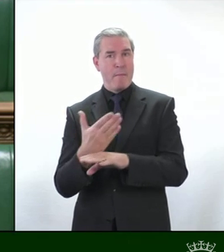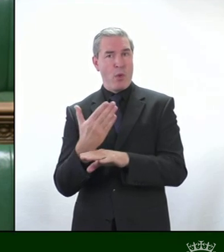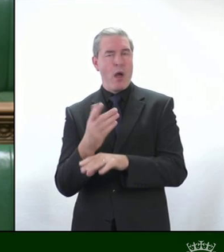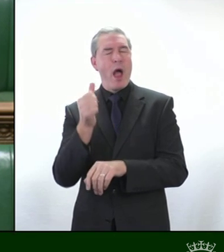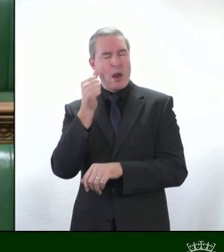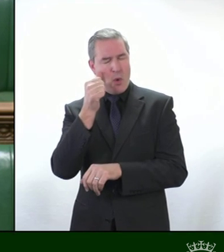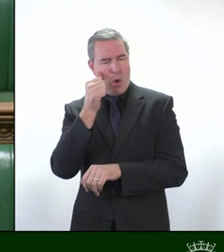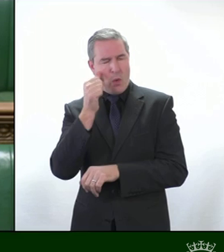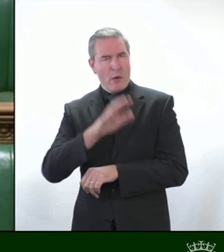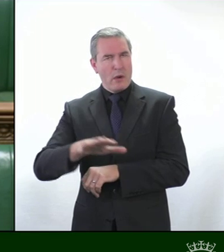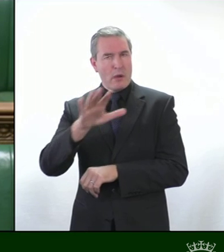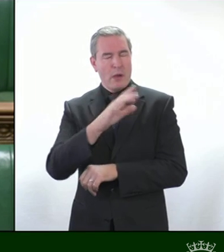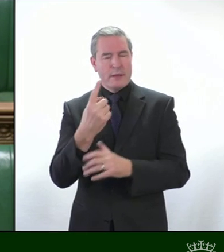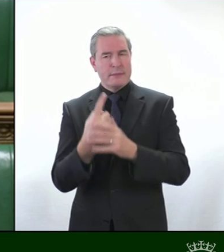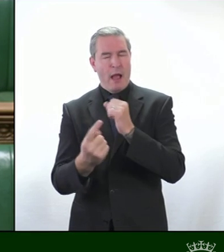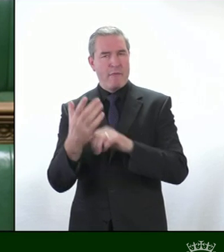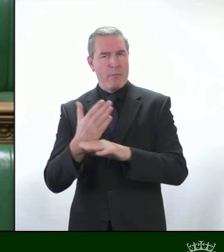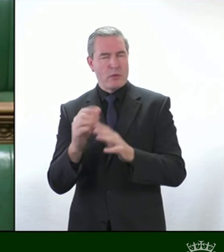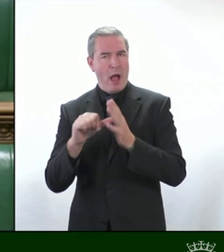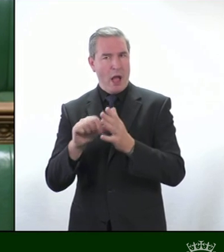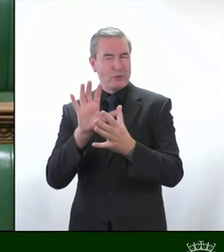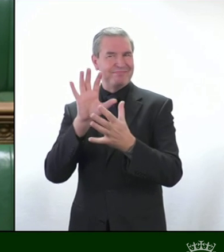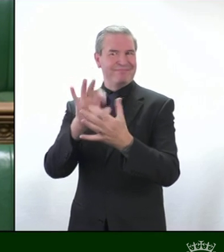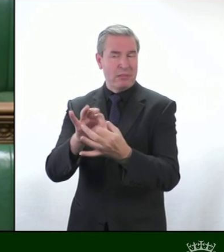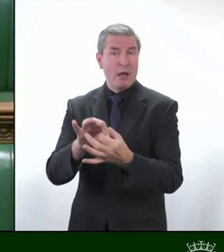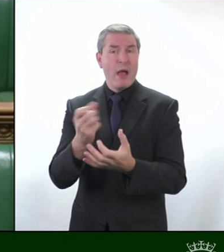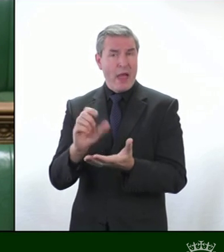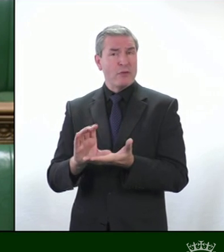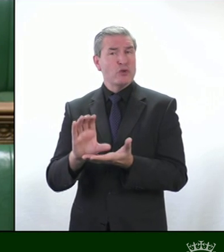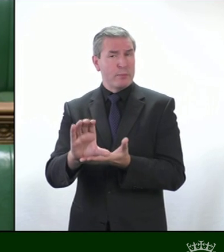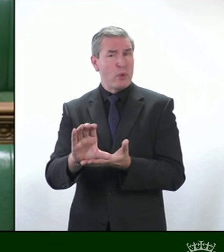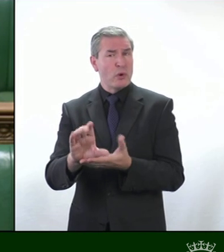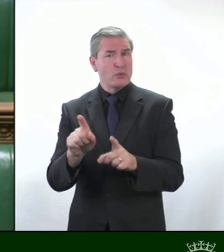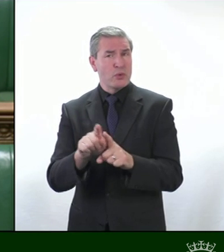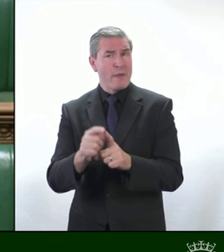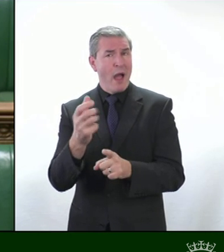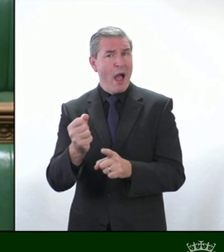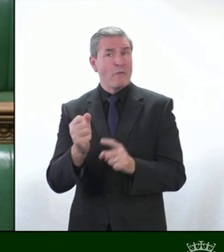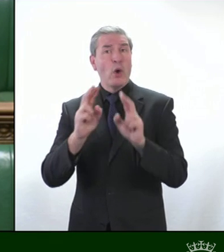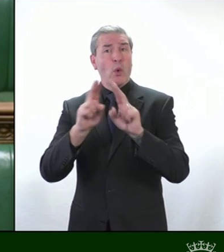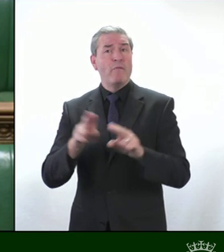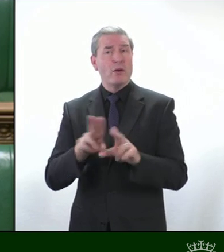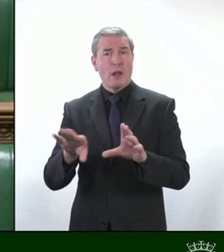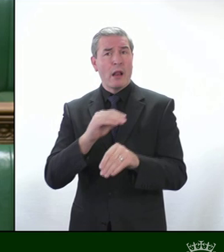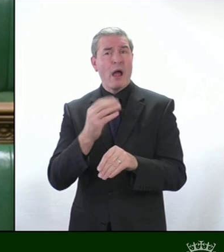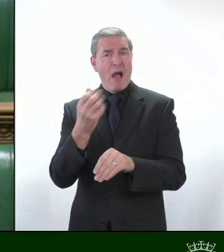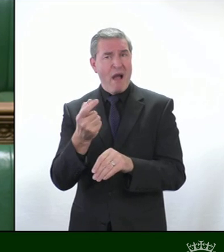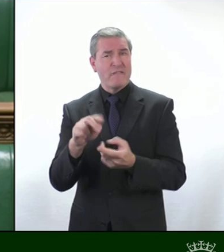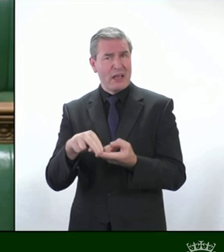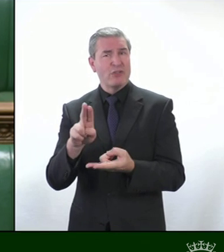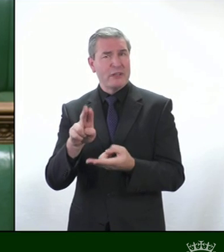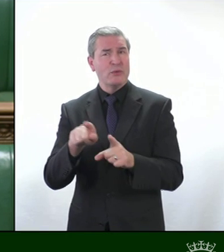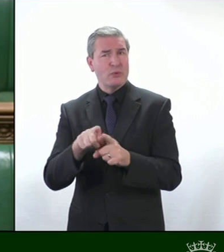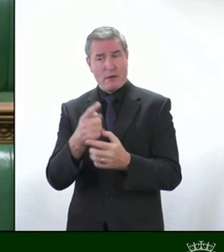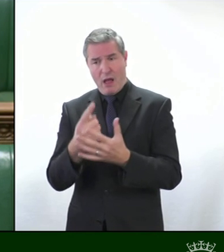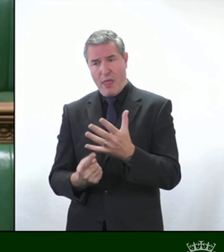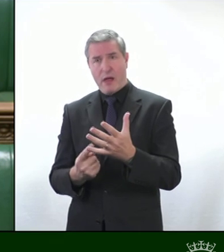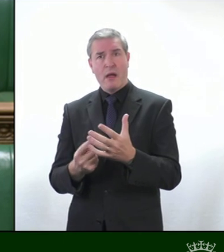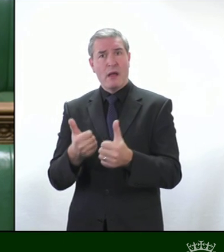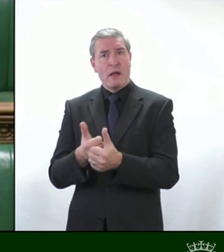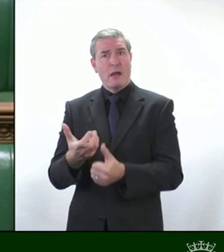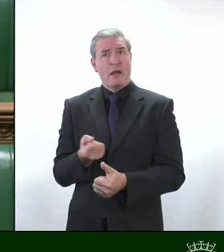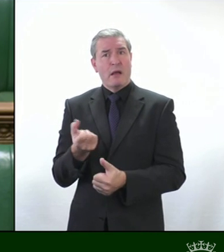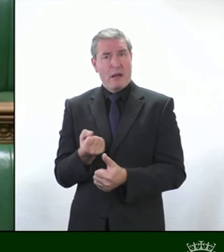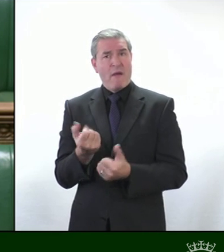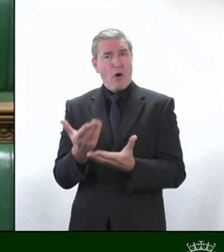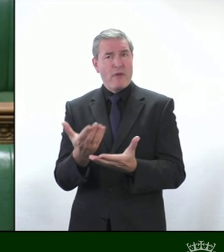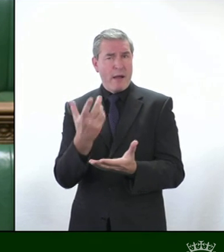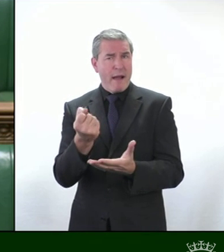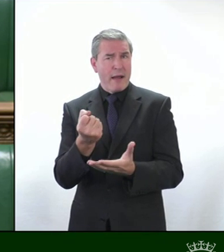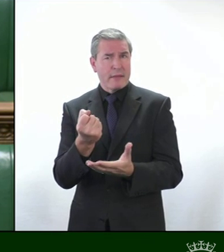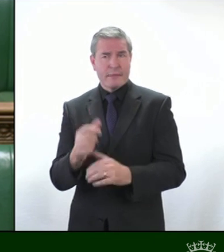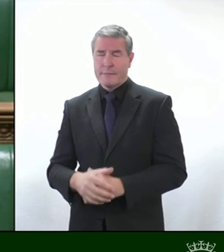I know there are hard-to-reach people, but they are also supported with the increases in universal credit and the many other means of support that are currently on offer.